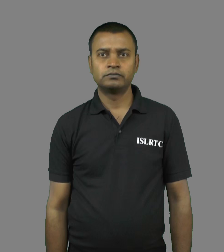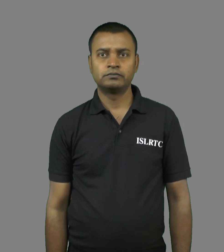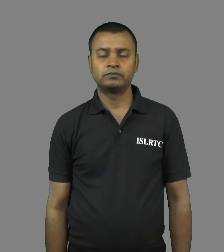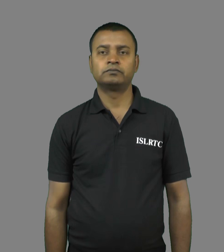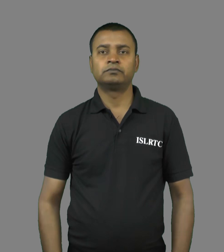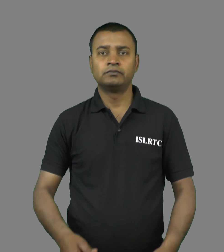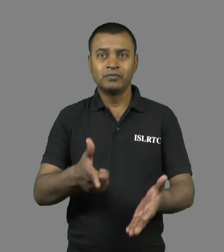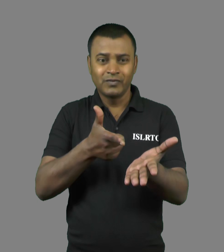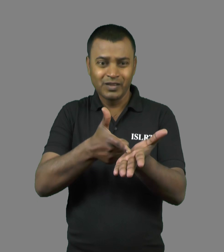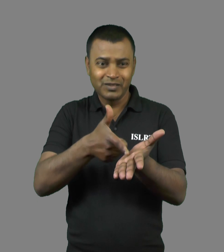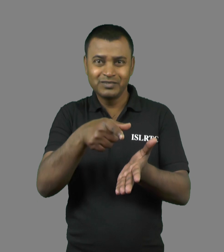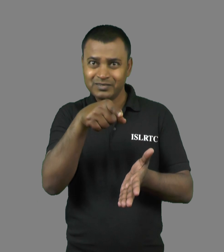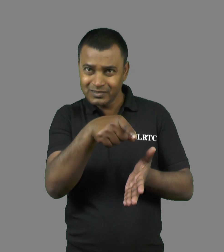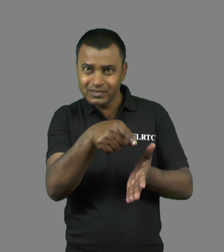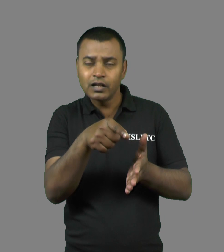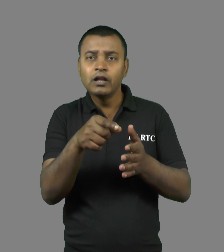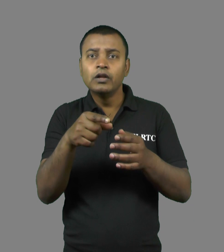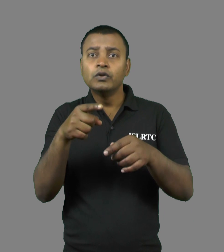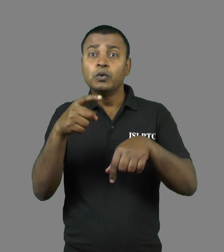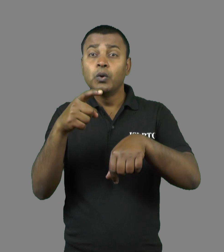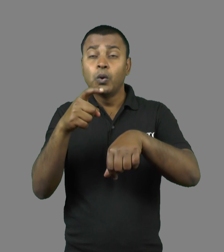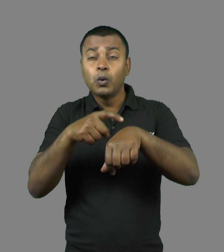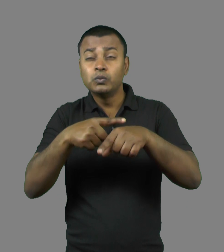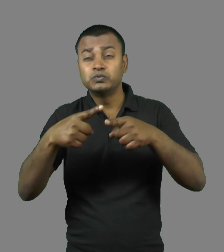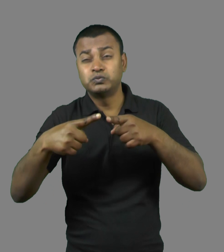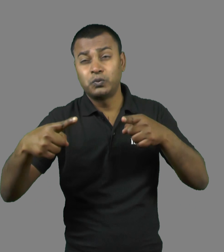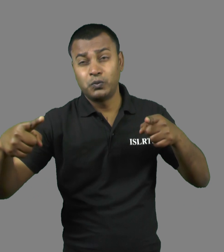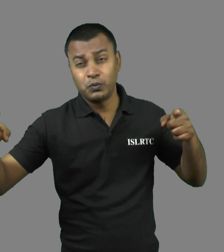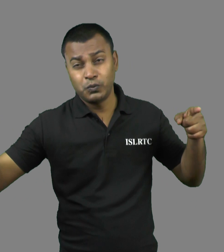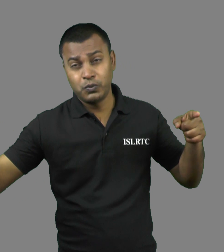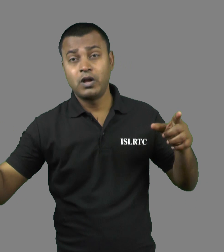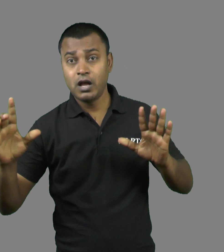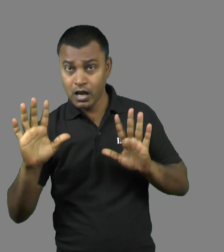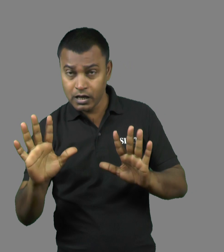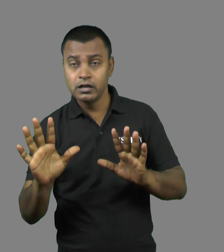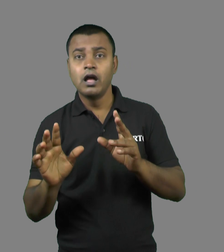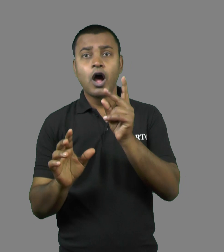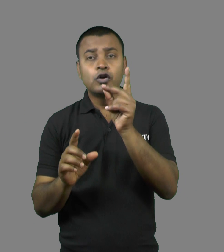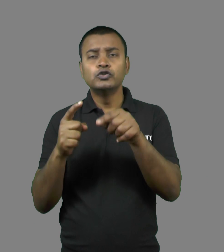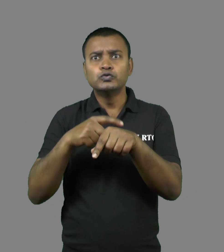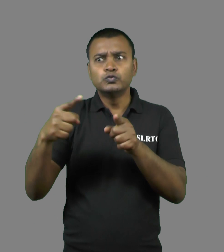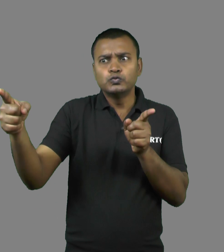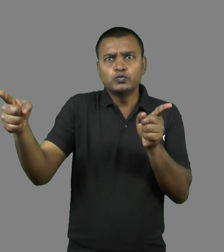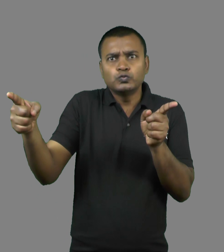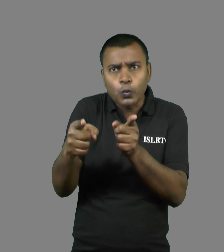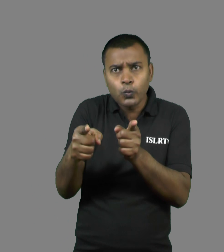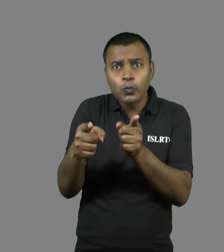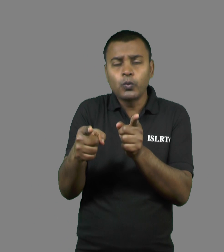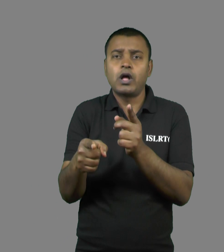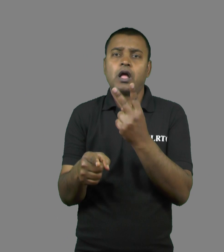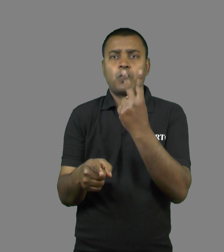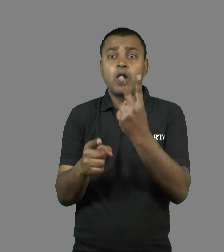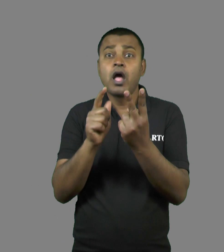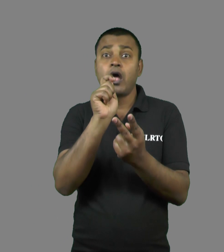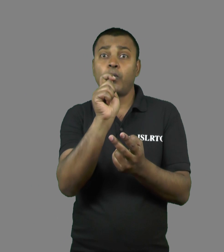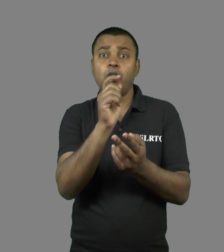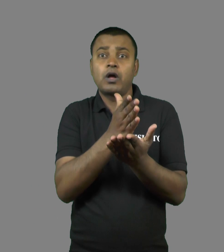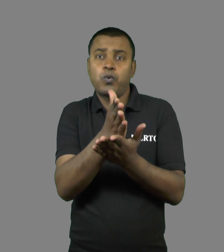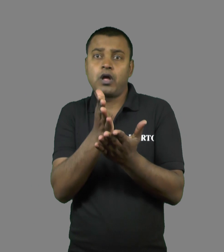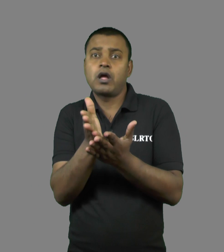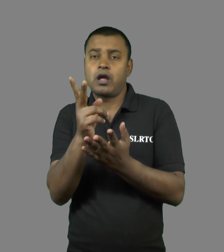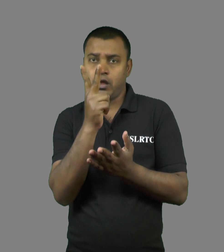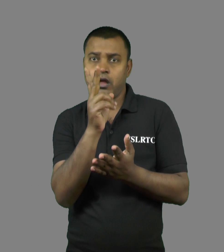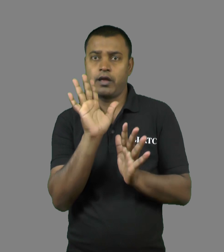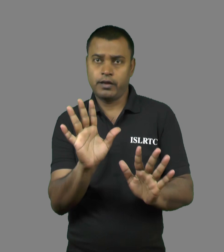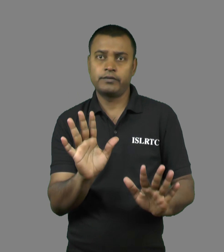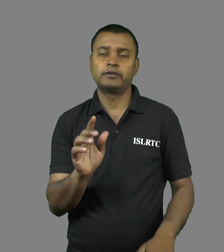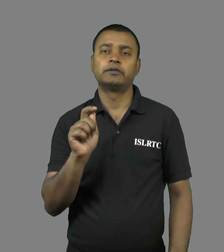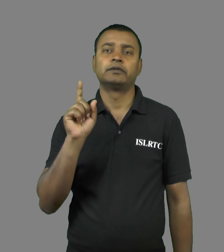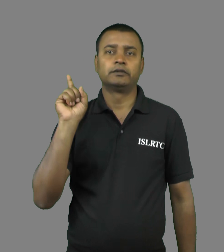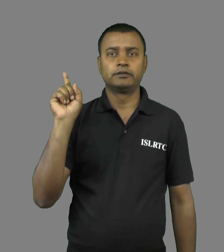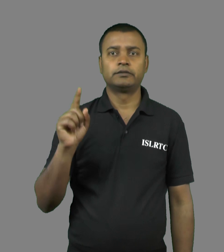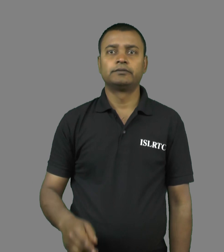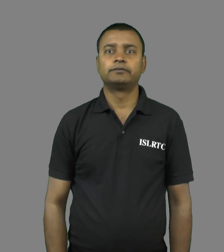Types of Farm Planning